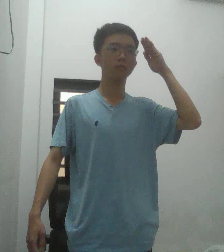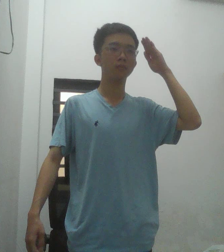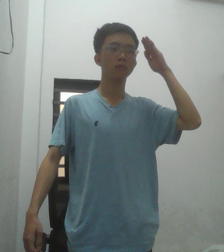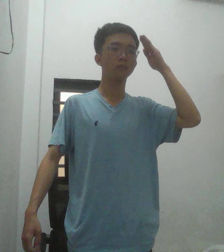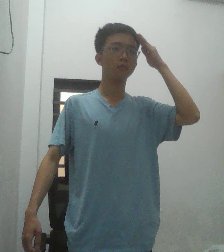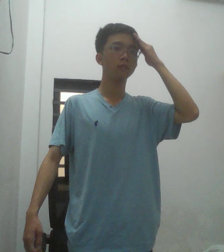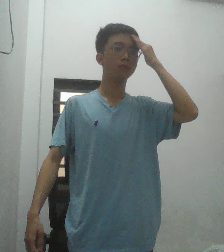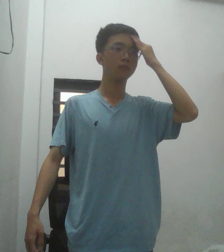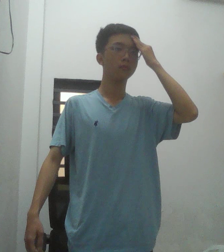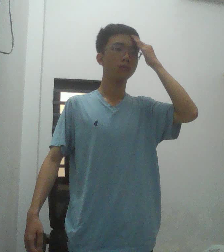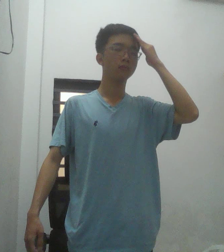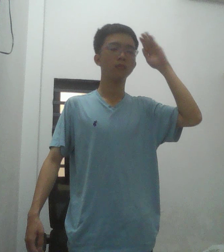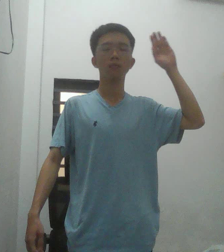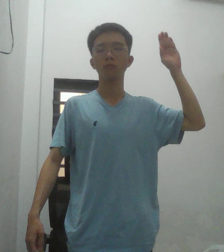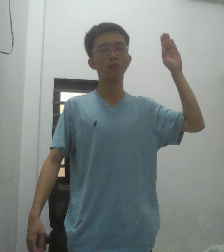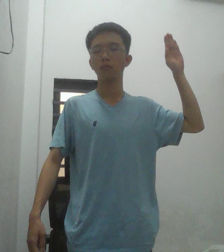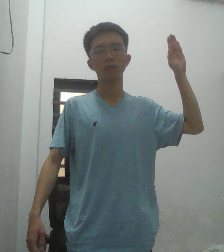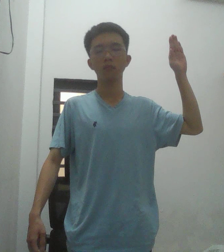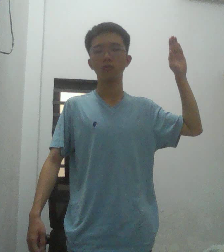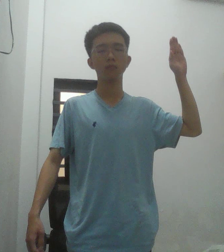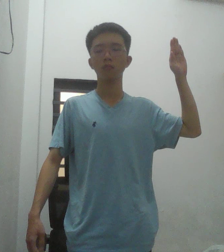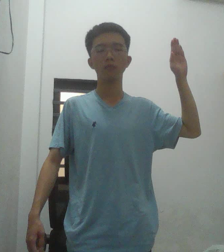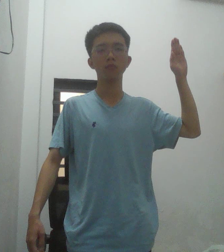khong biet